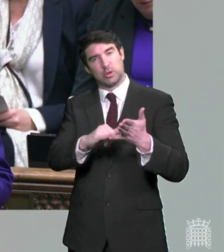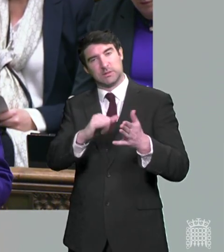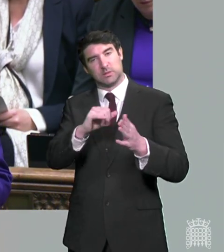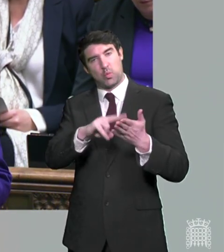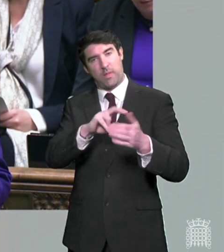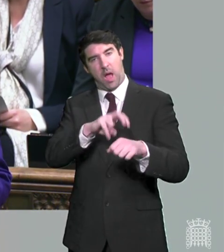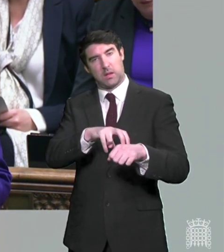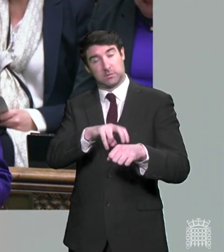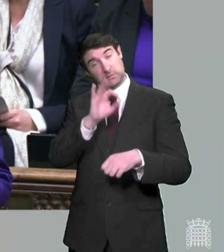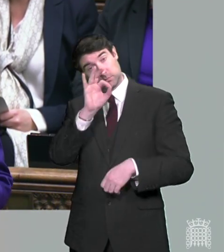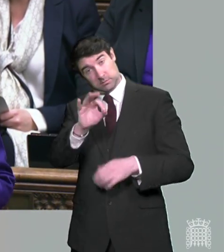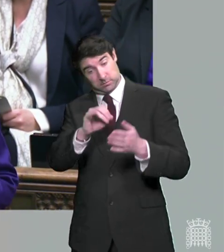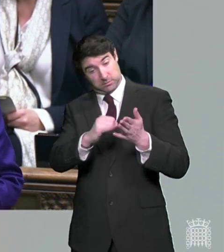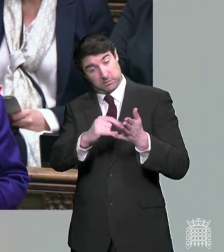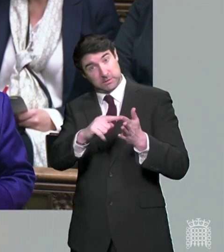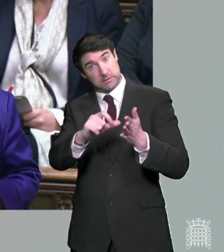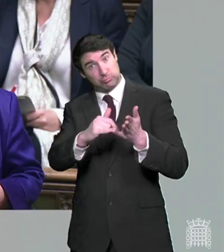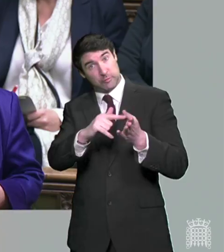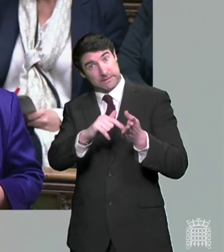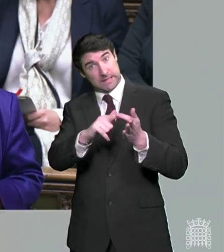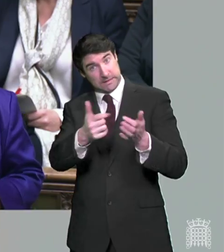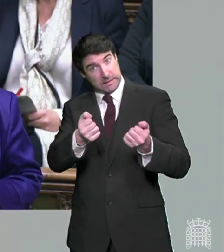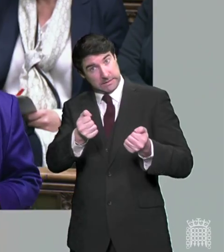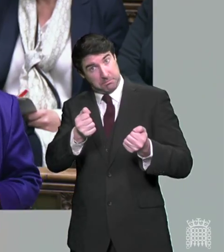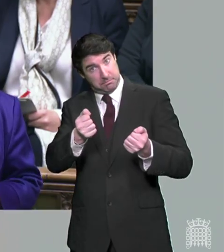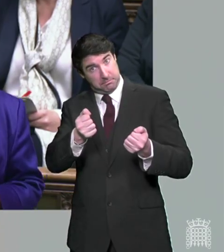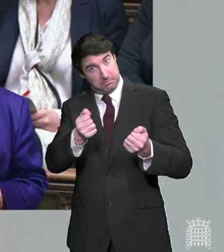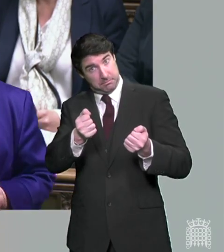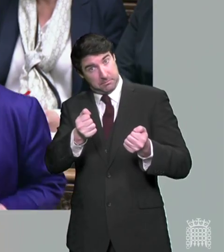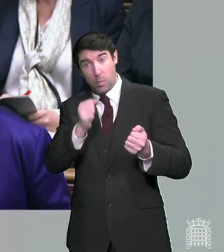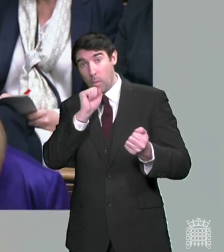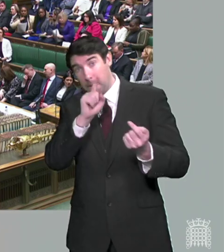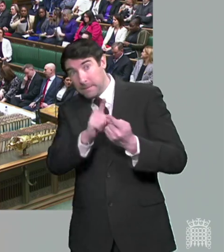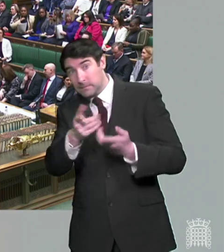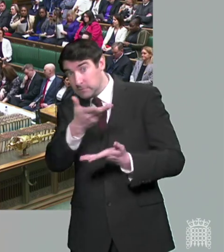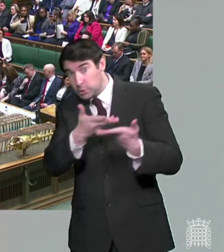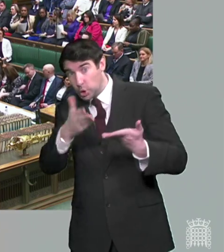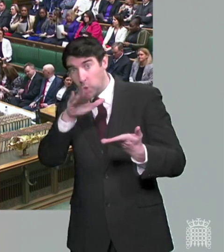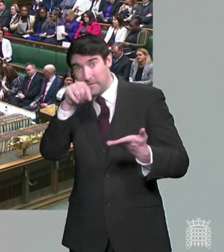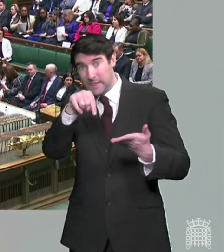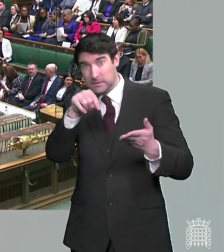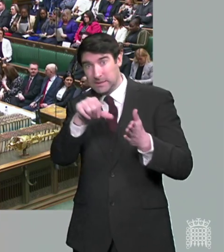Does the Secretary of State accept that? Will he meet the unions to discuss their concerns?